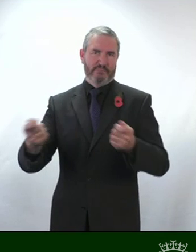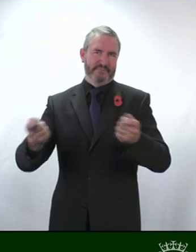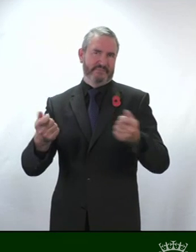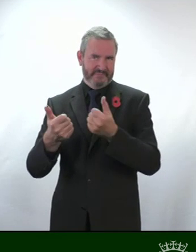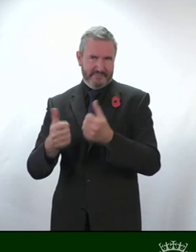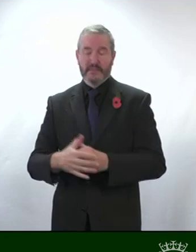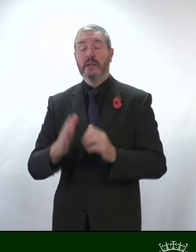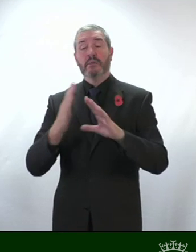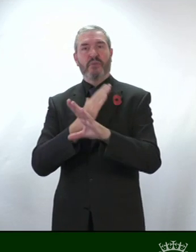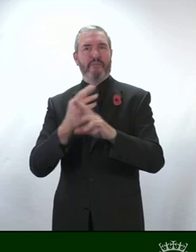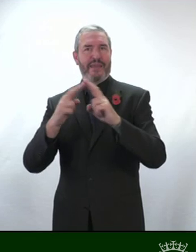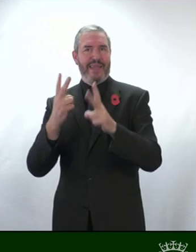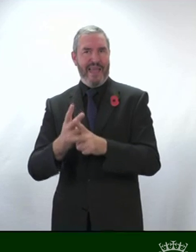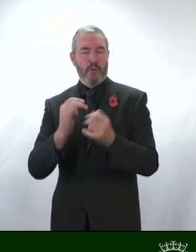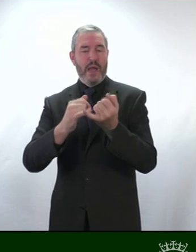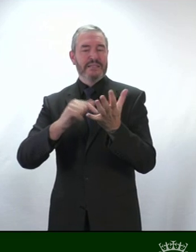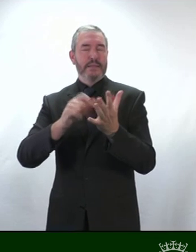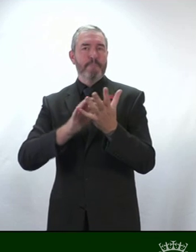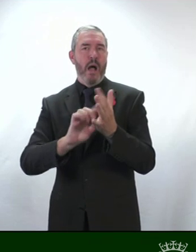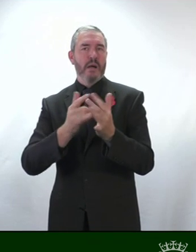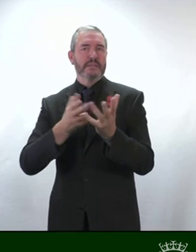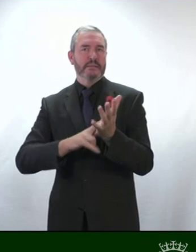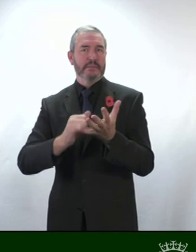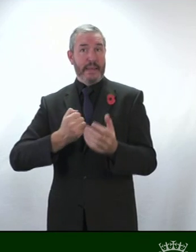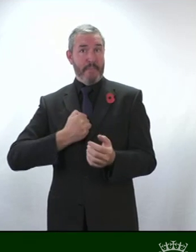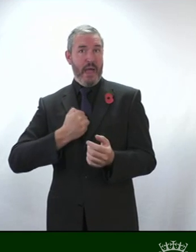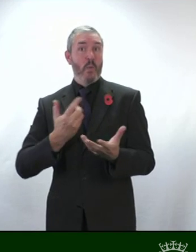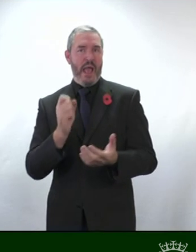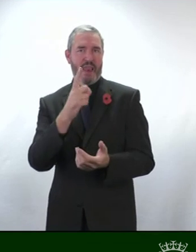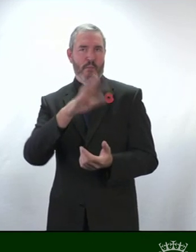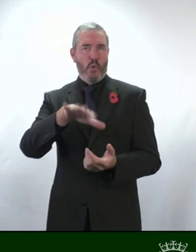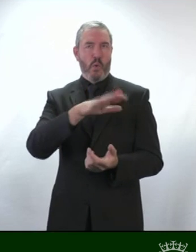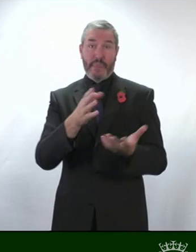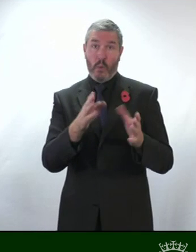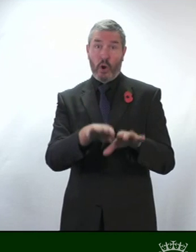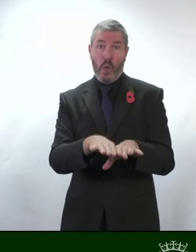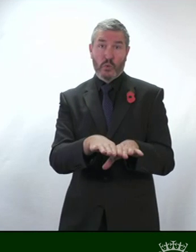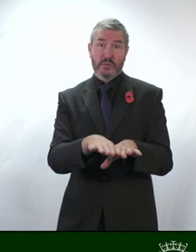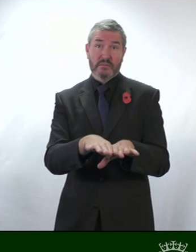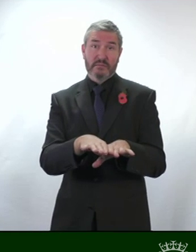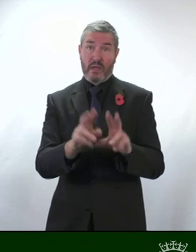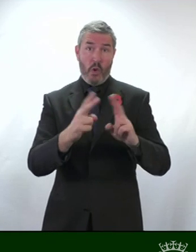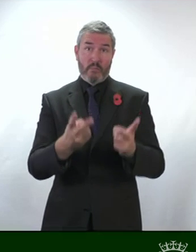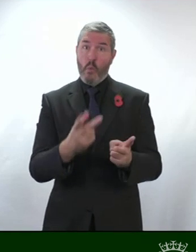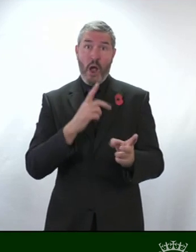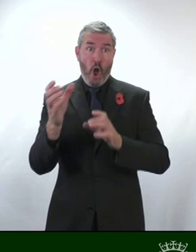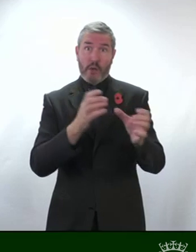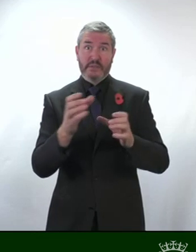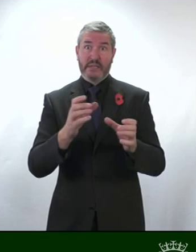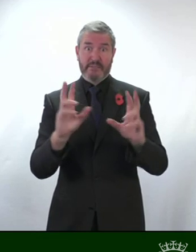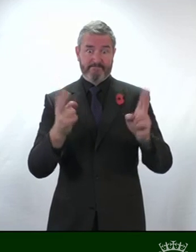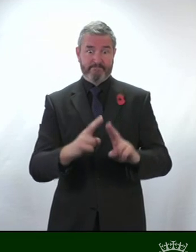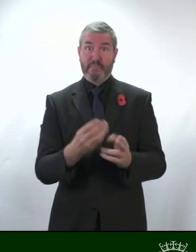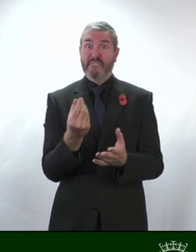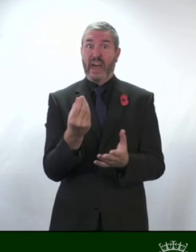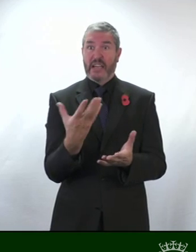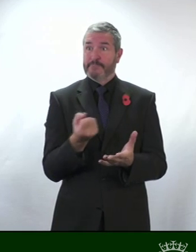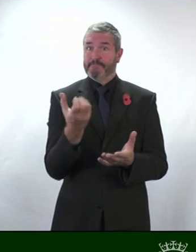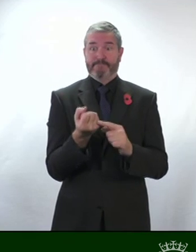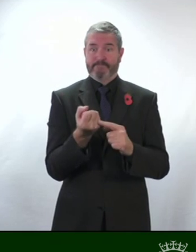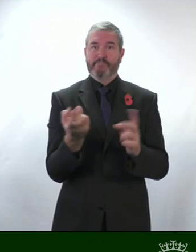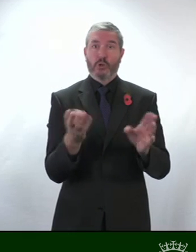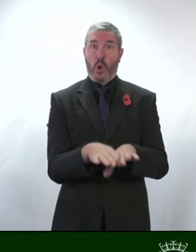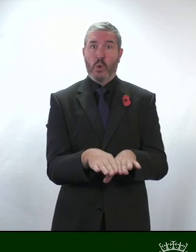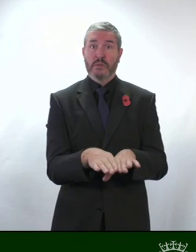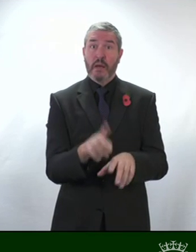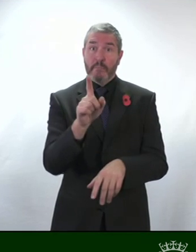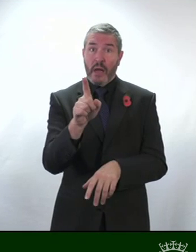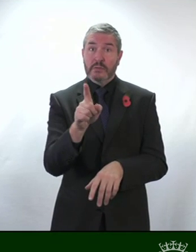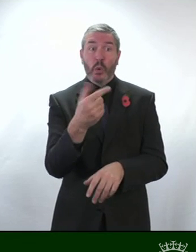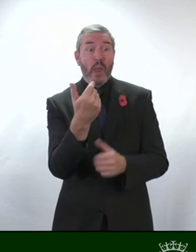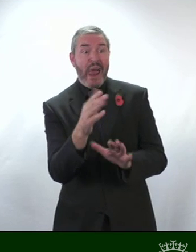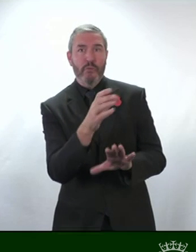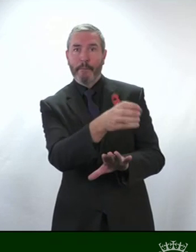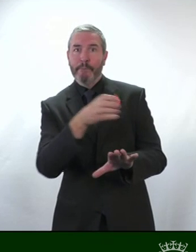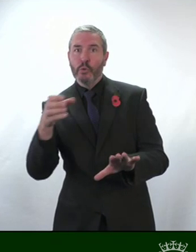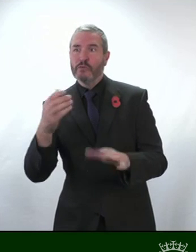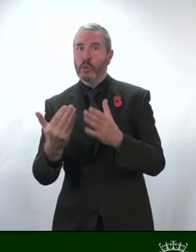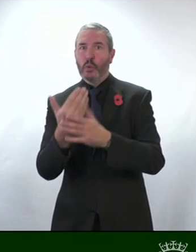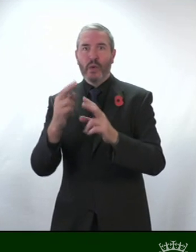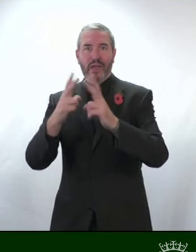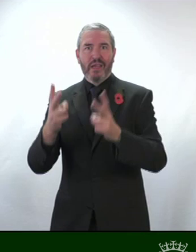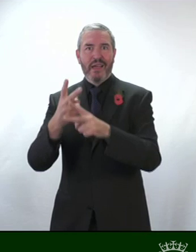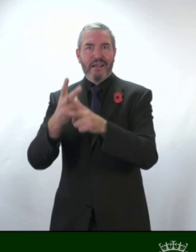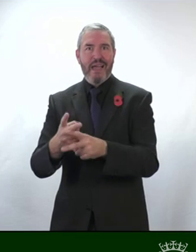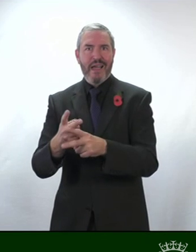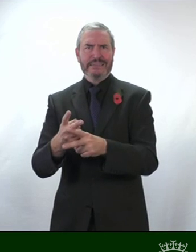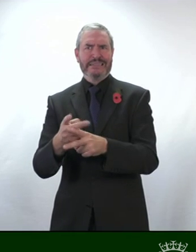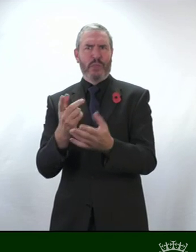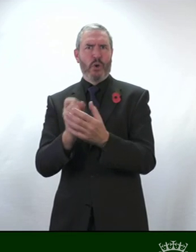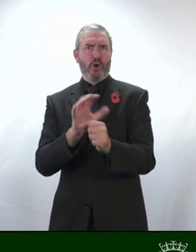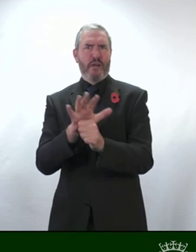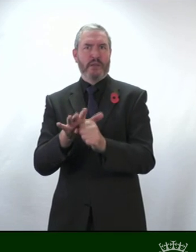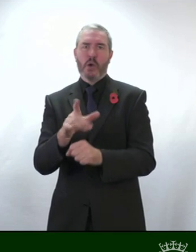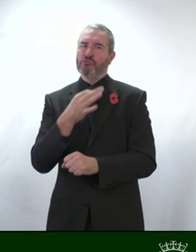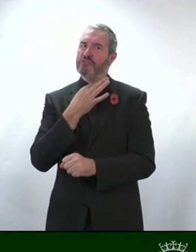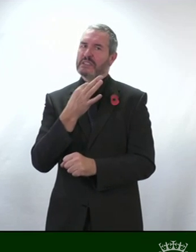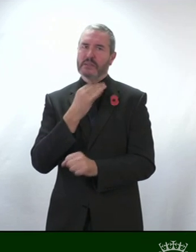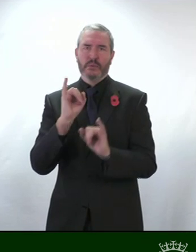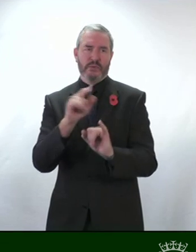Private care homes such as St Martin’s in my constituency of Liverpool, Wavertree, are closing because under-occupancy is making them financially unviable, but moving people into new care settings, especially during a pandemic, is full of risk.